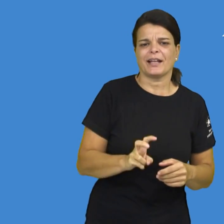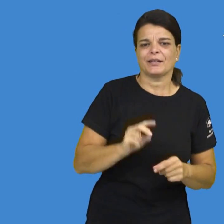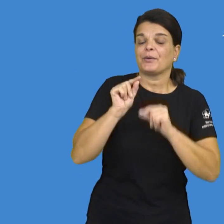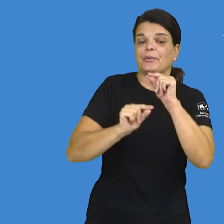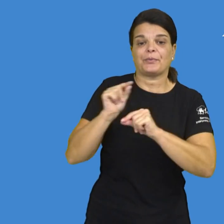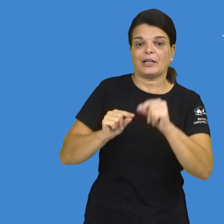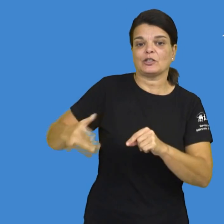virus